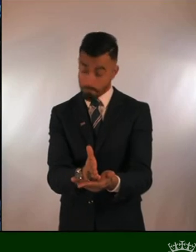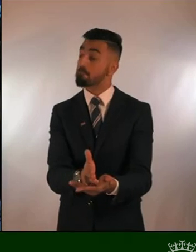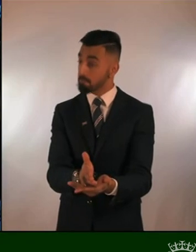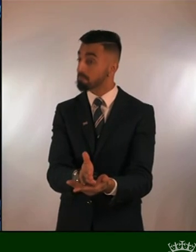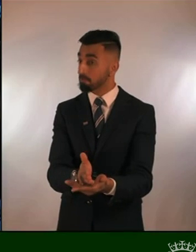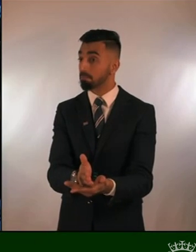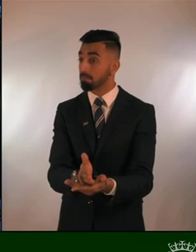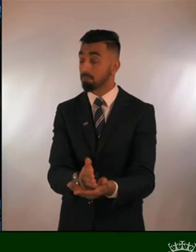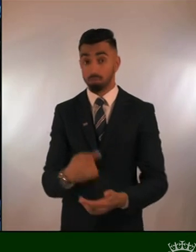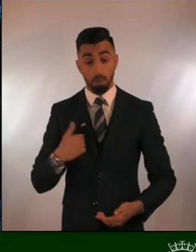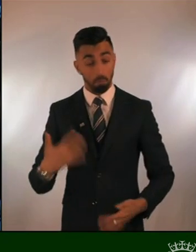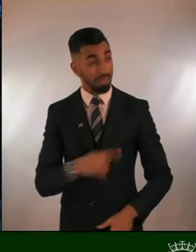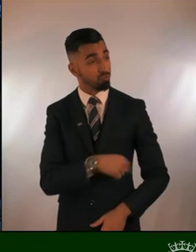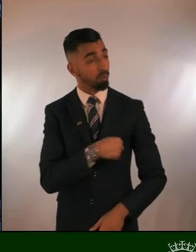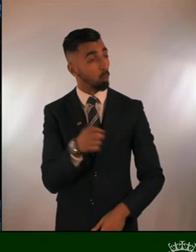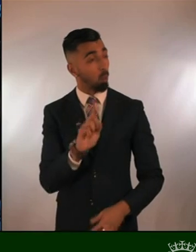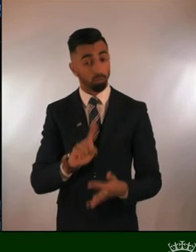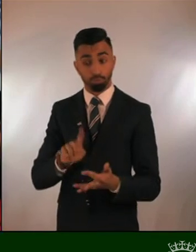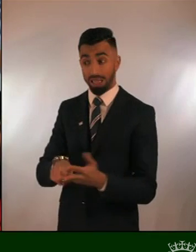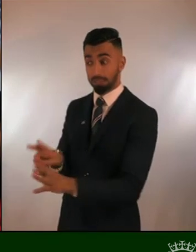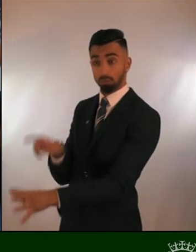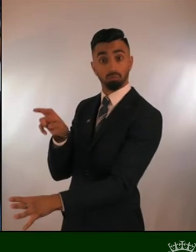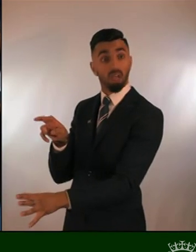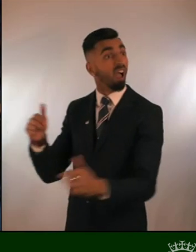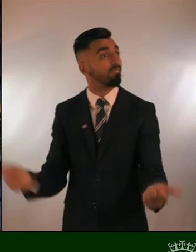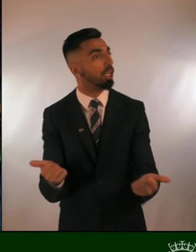We promised to get Brexit done, and we got it done.